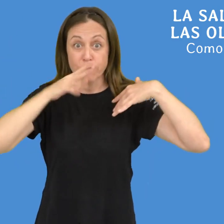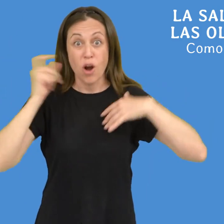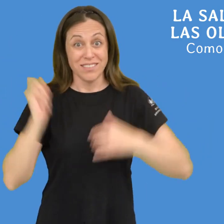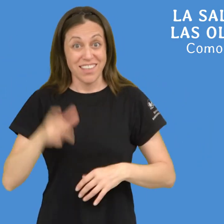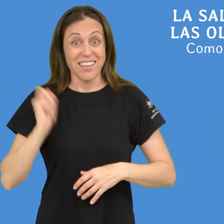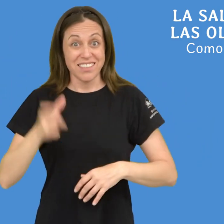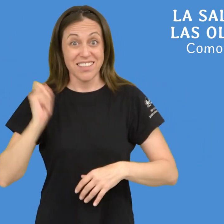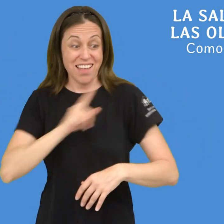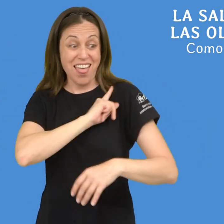frecuente